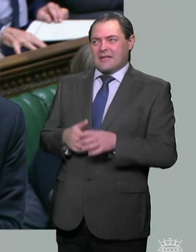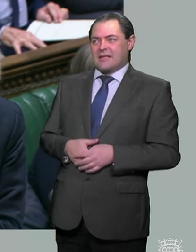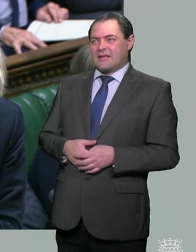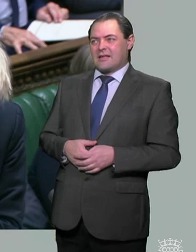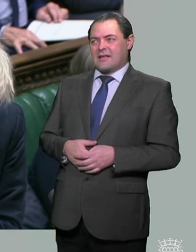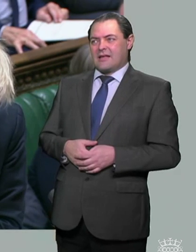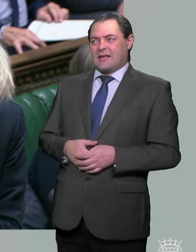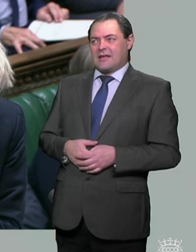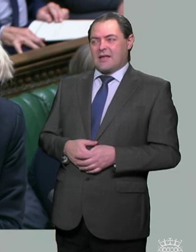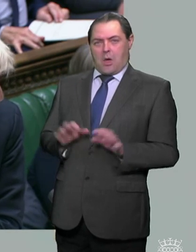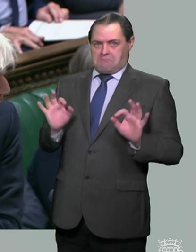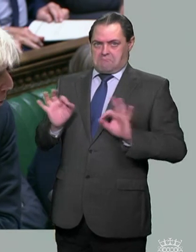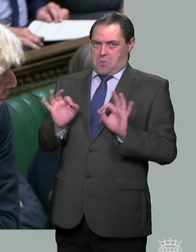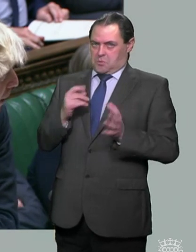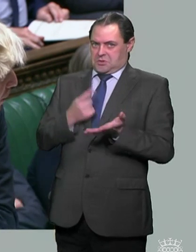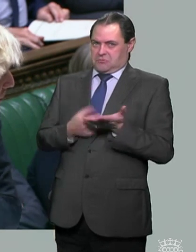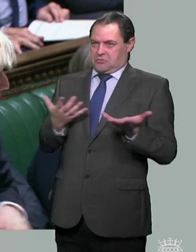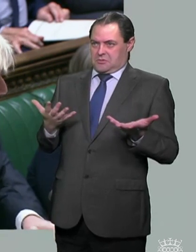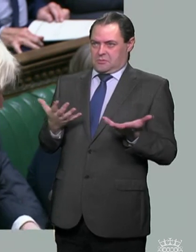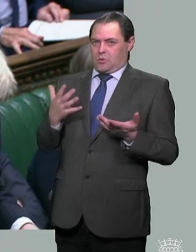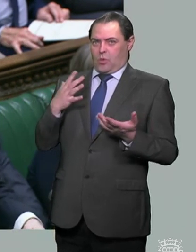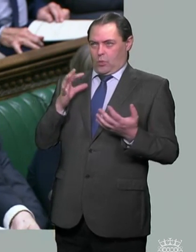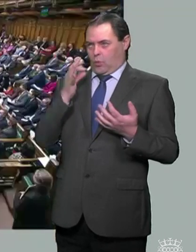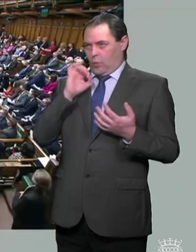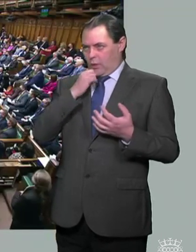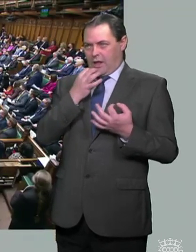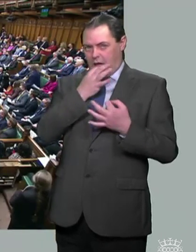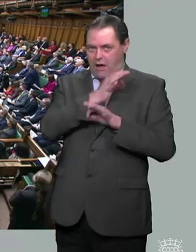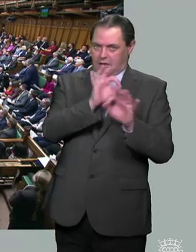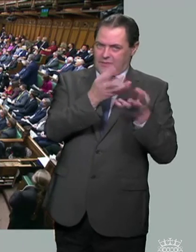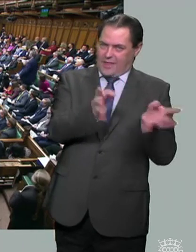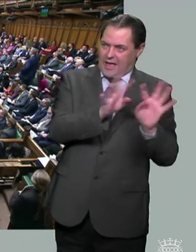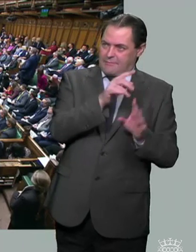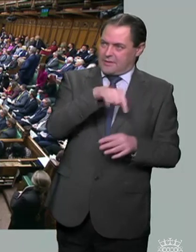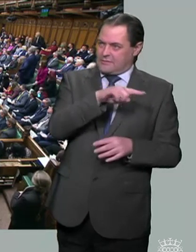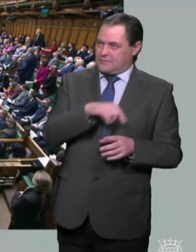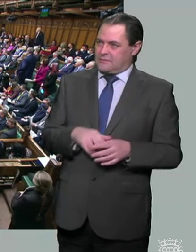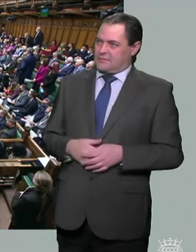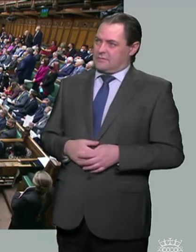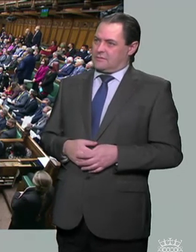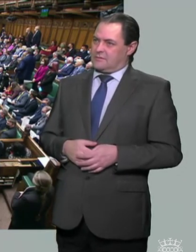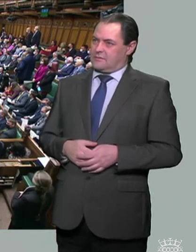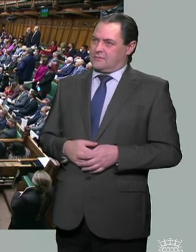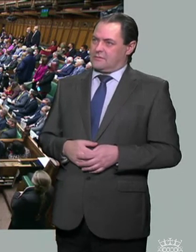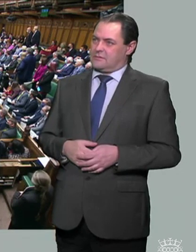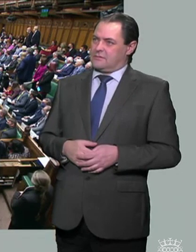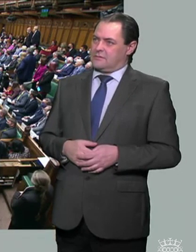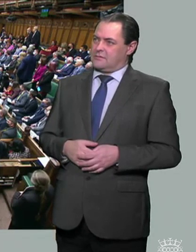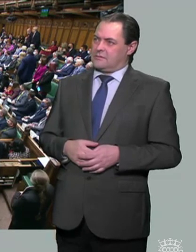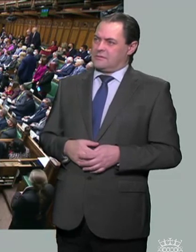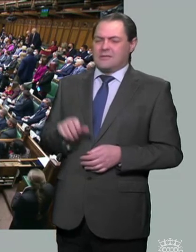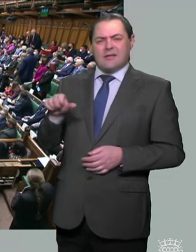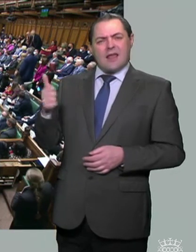No decisions will be taken without consulting the Cabinet.